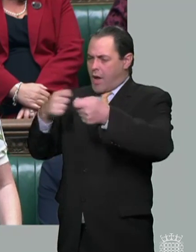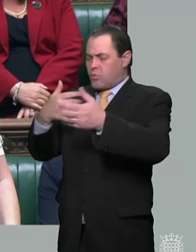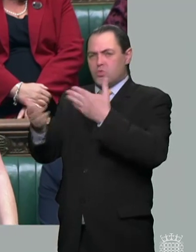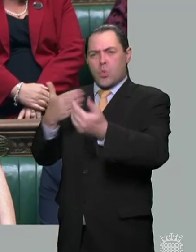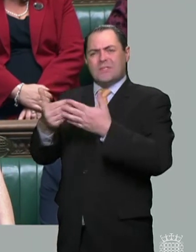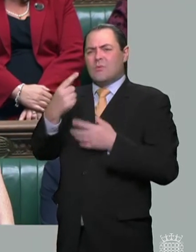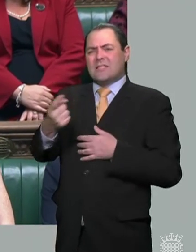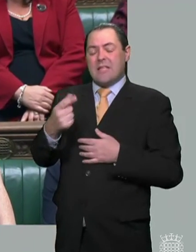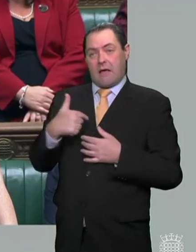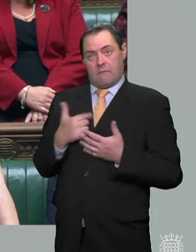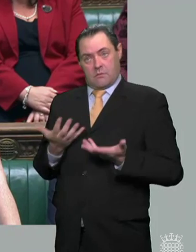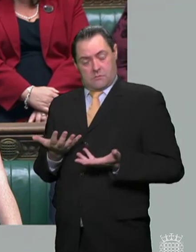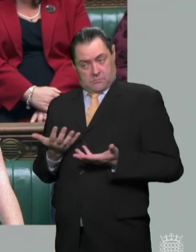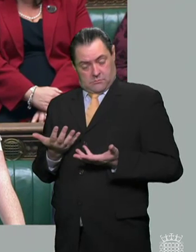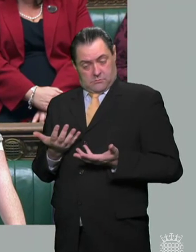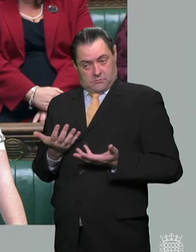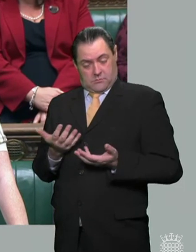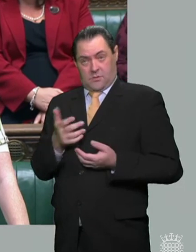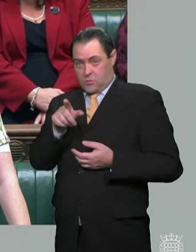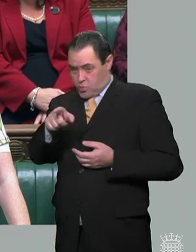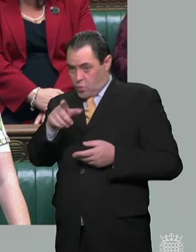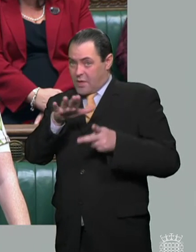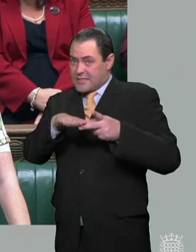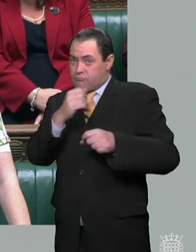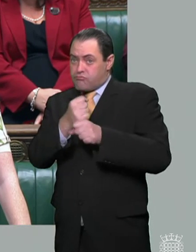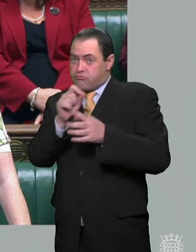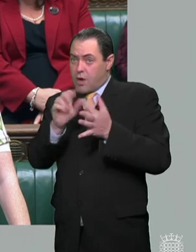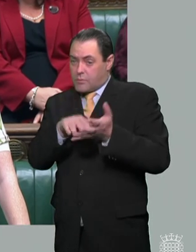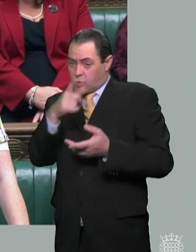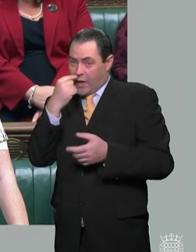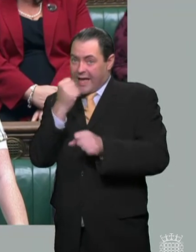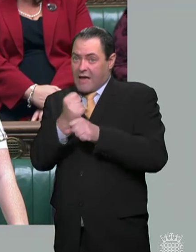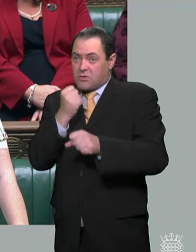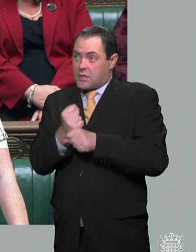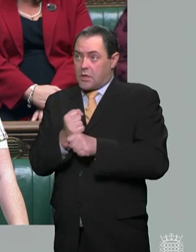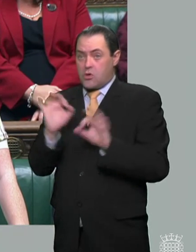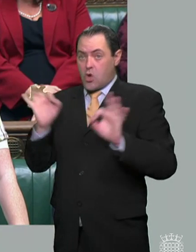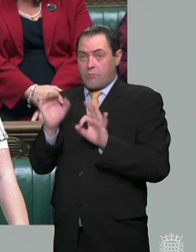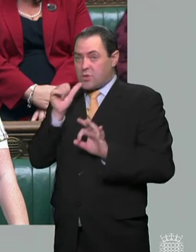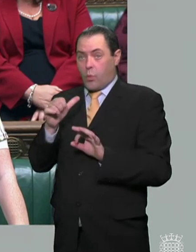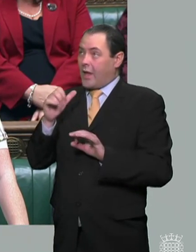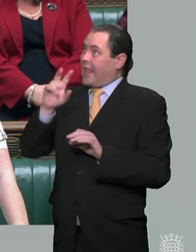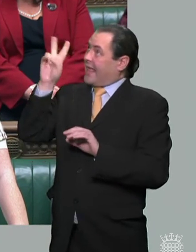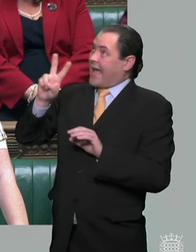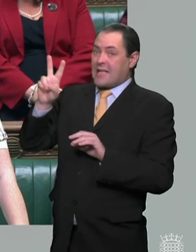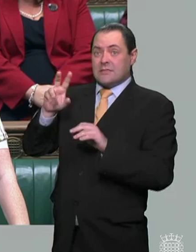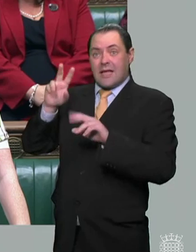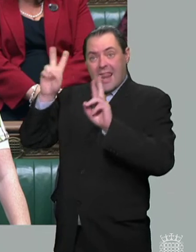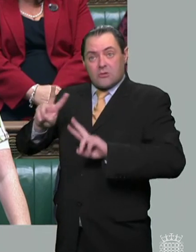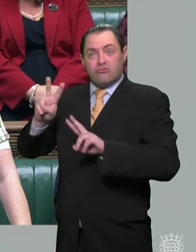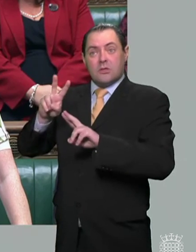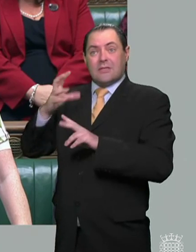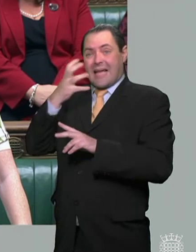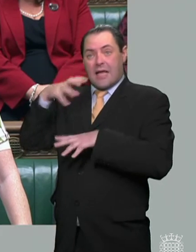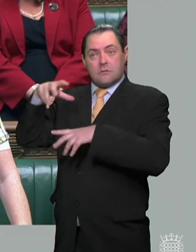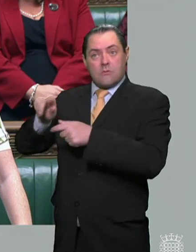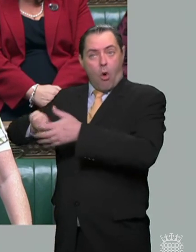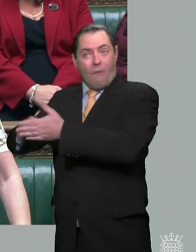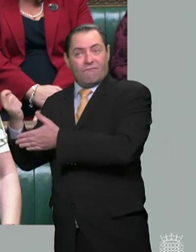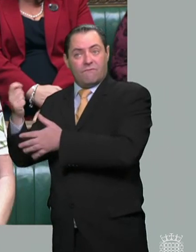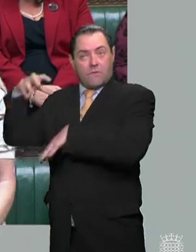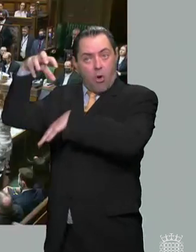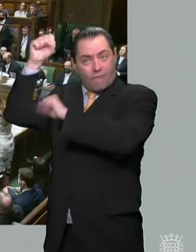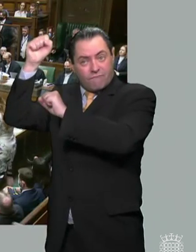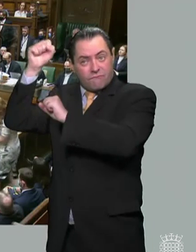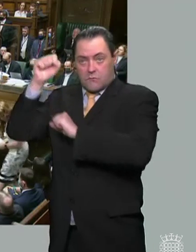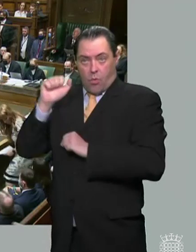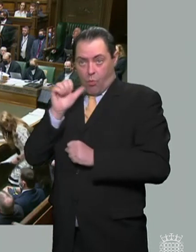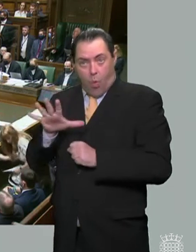Can the Deputy Prime Minister guarantee that no one will lose their gas or energy supply or be pushed into fuel poverty this winter?